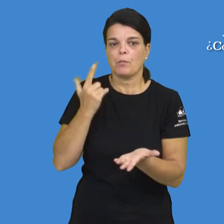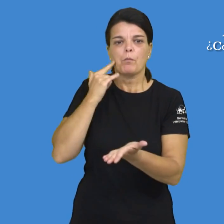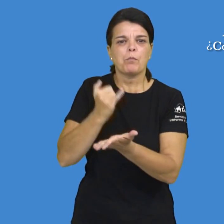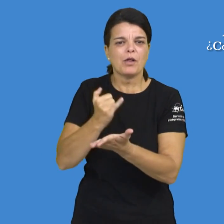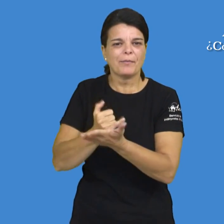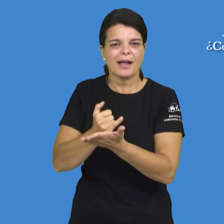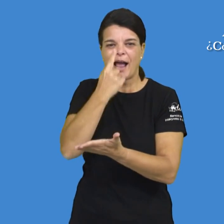probar